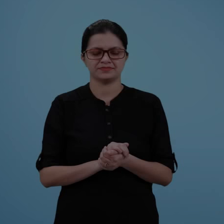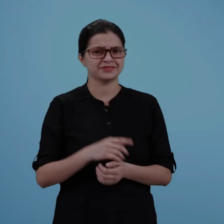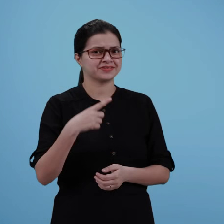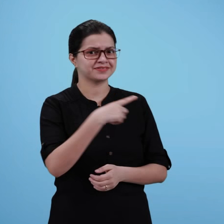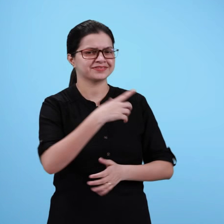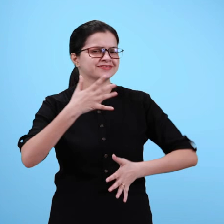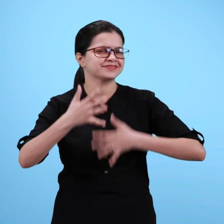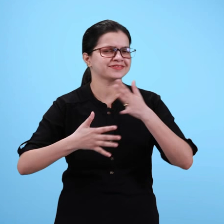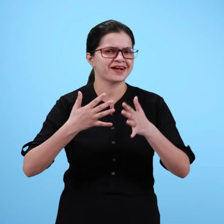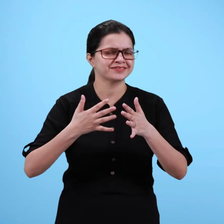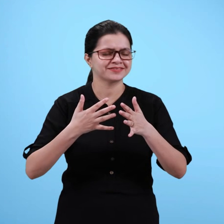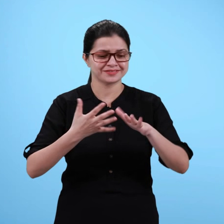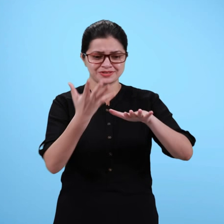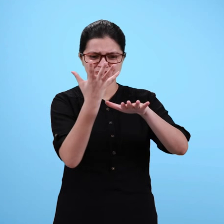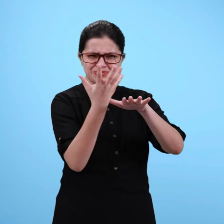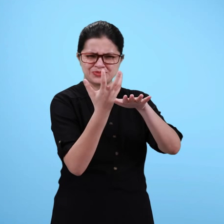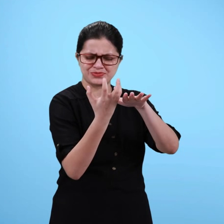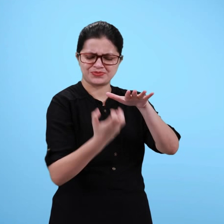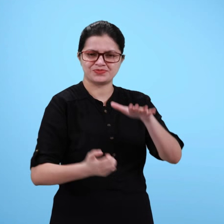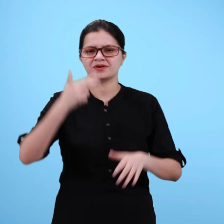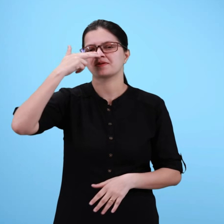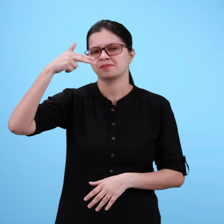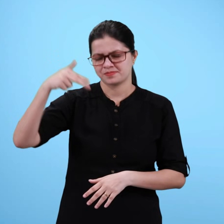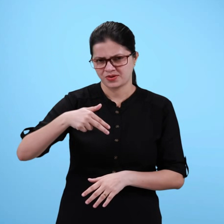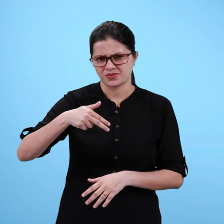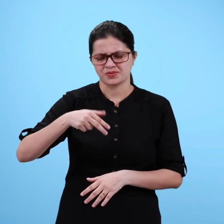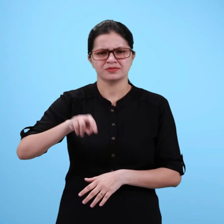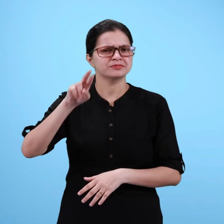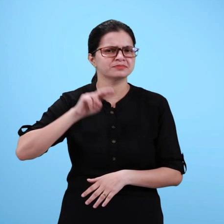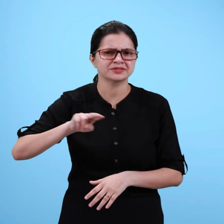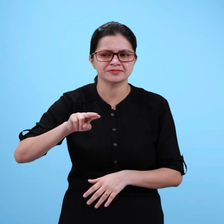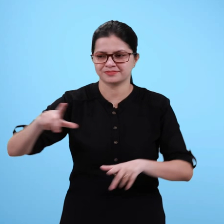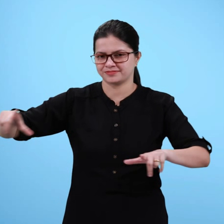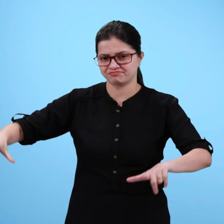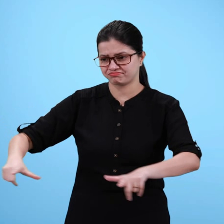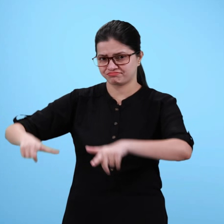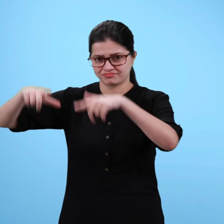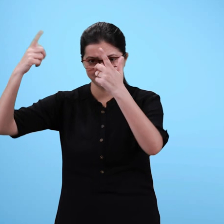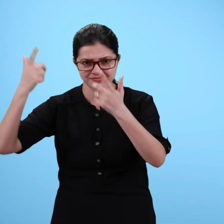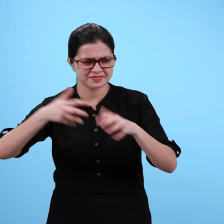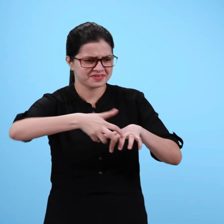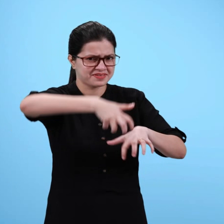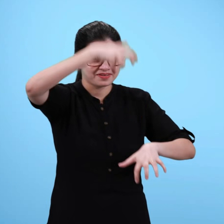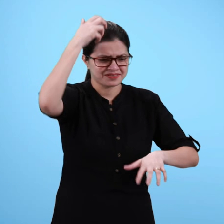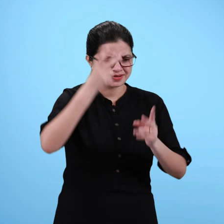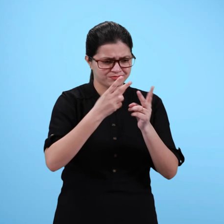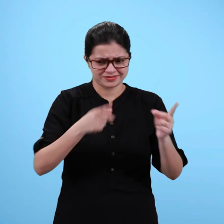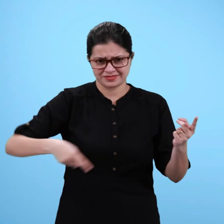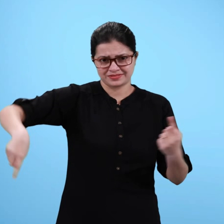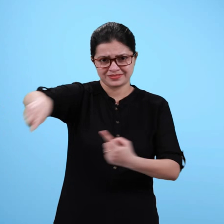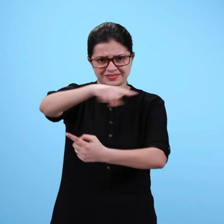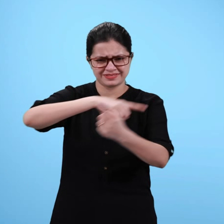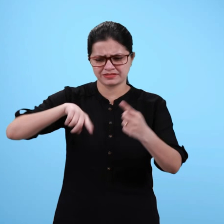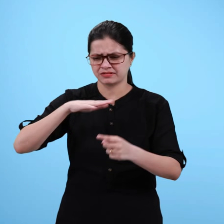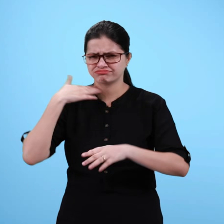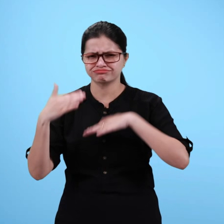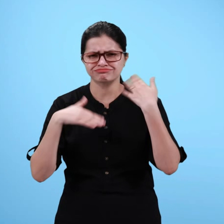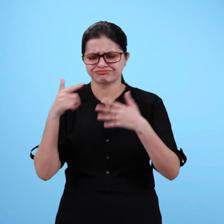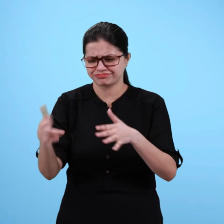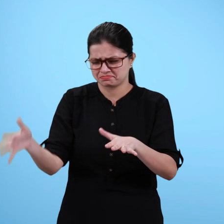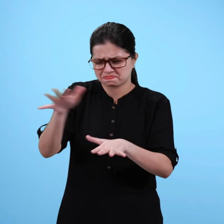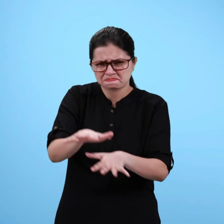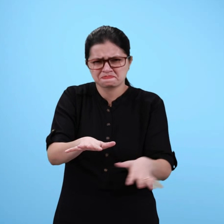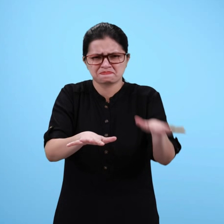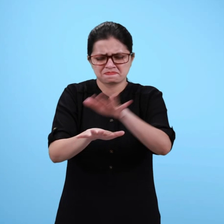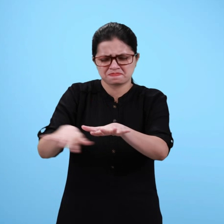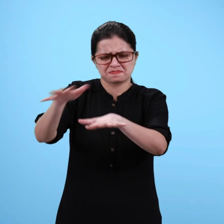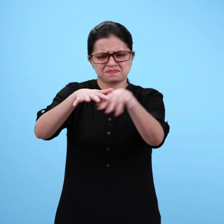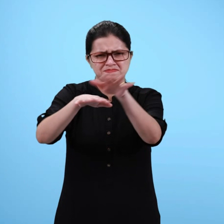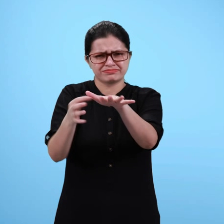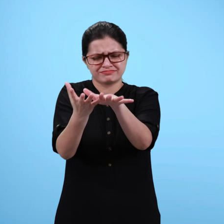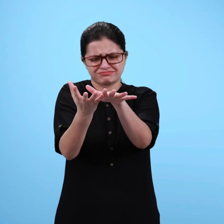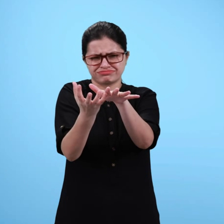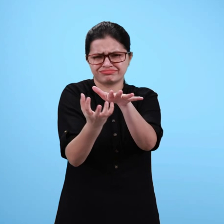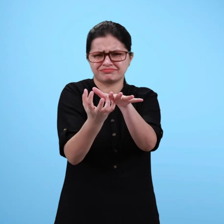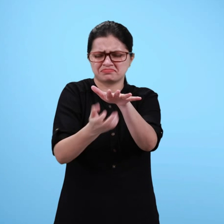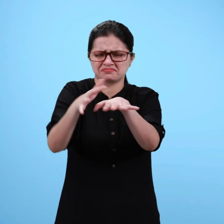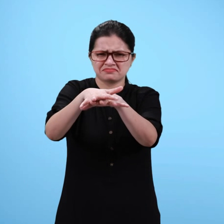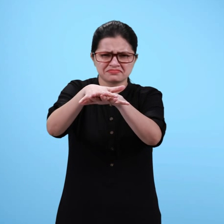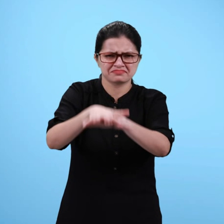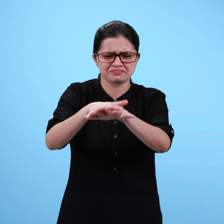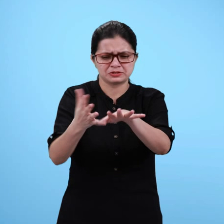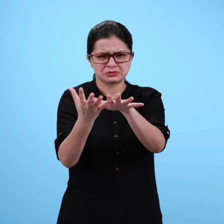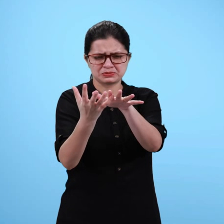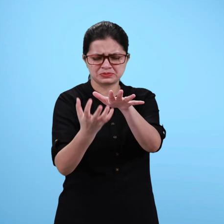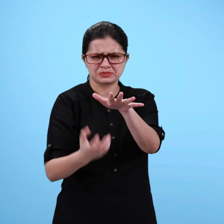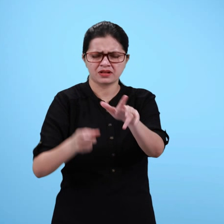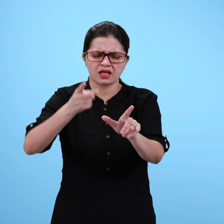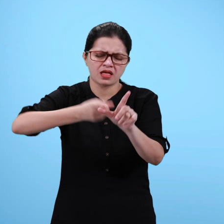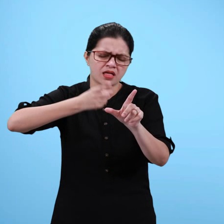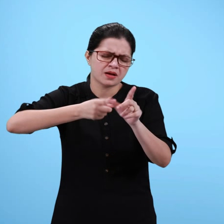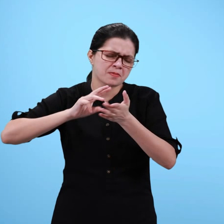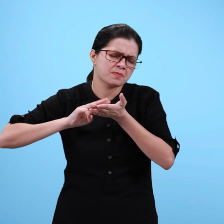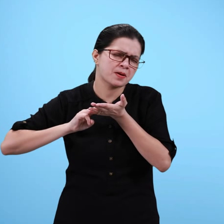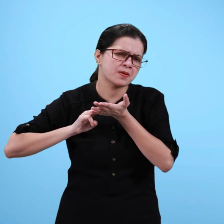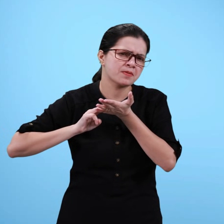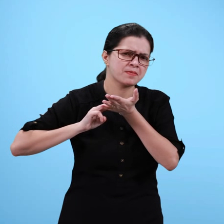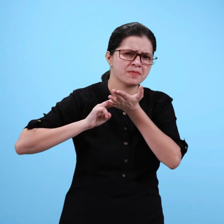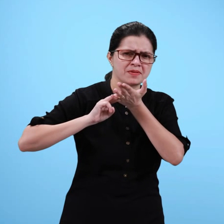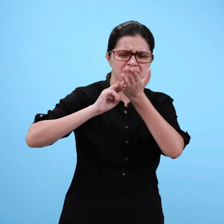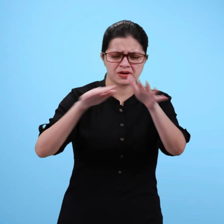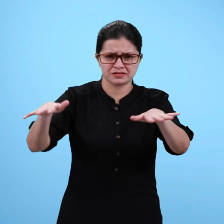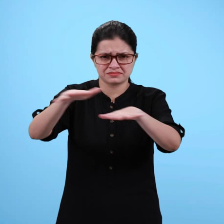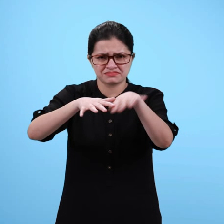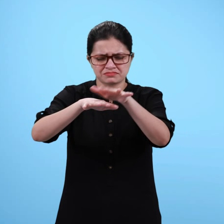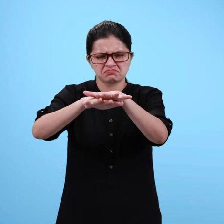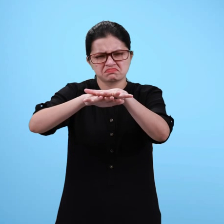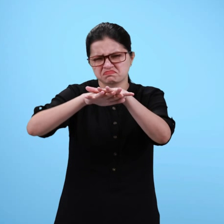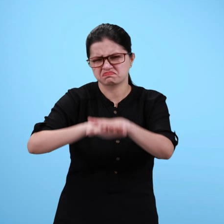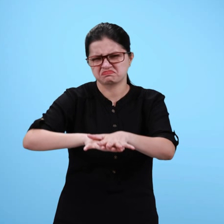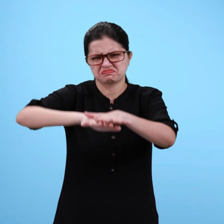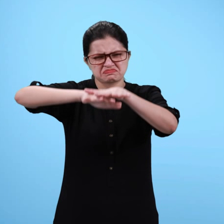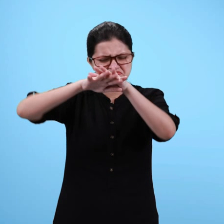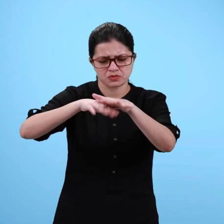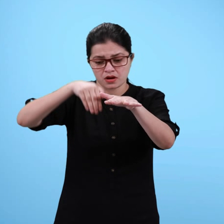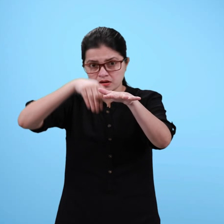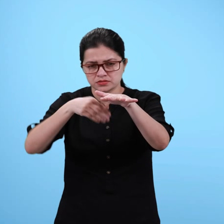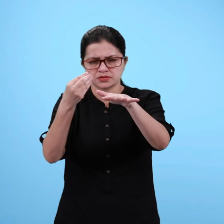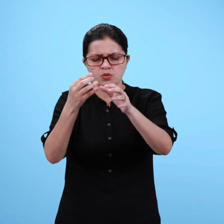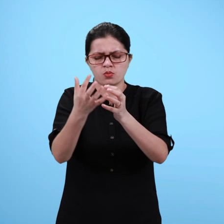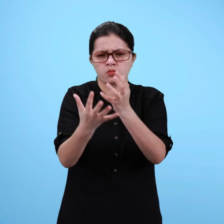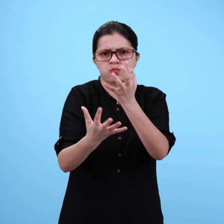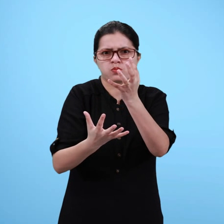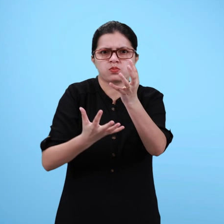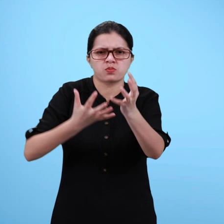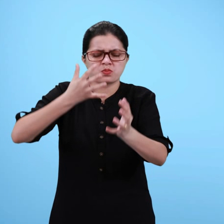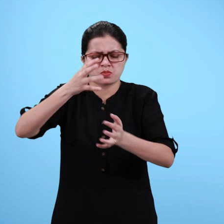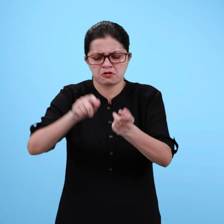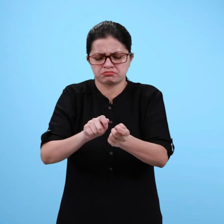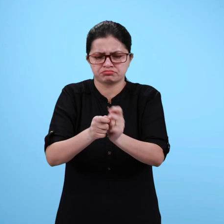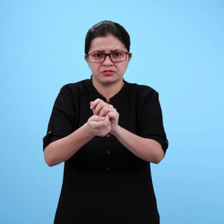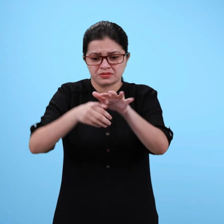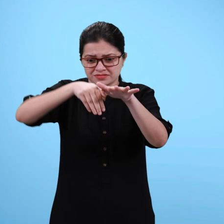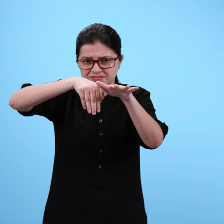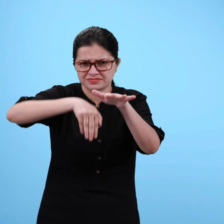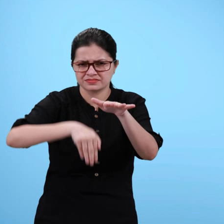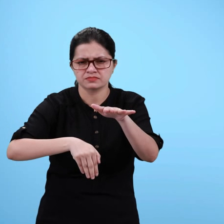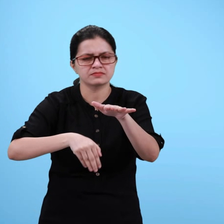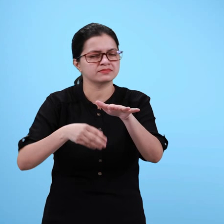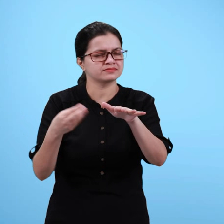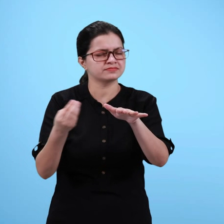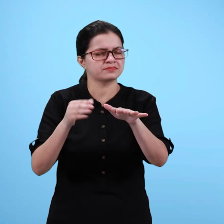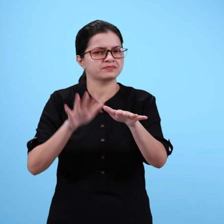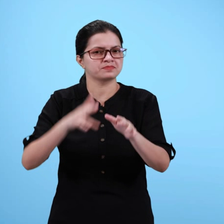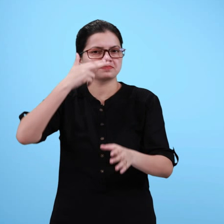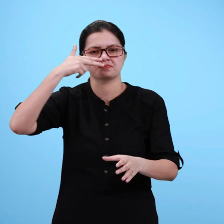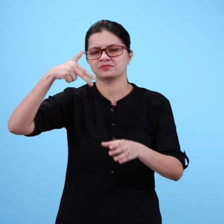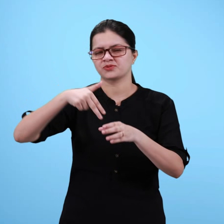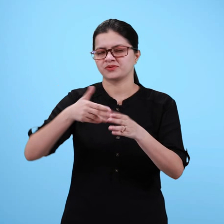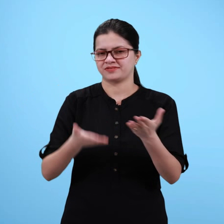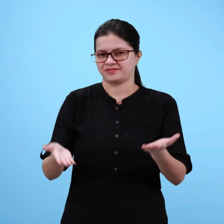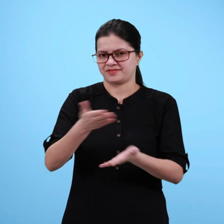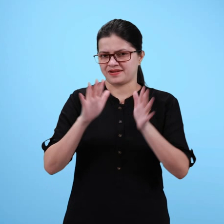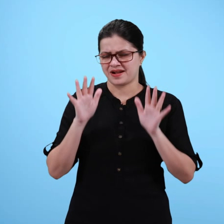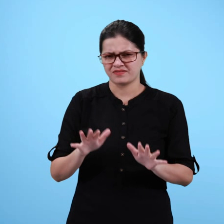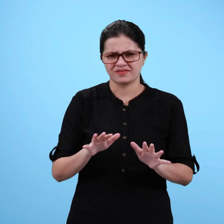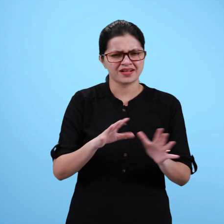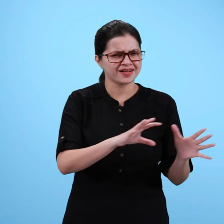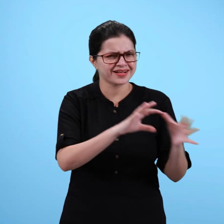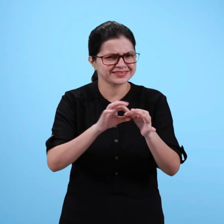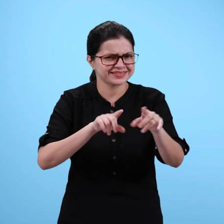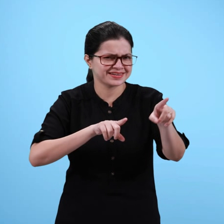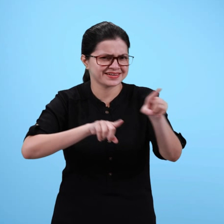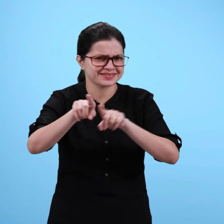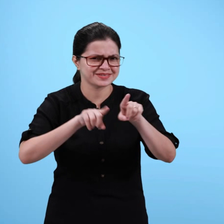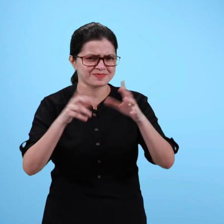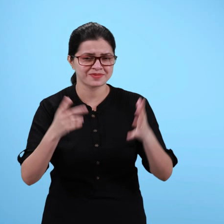This sign refers to fossil fuels. Fossil fuels are fuels found naturally in the earth made from plants and animals. The remains of plants and animals which were buried under the earth for millions of years got converted by the heat and pressure into fossil fuels.